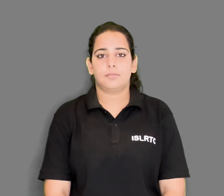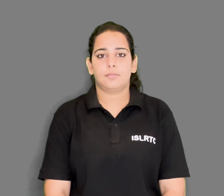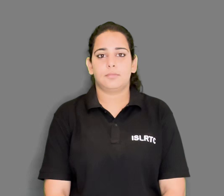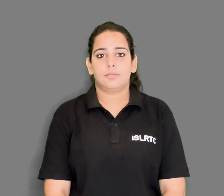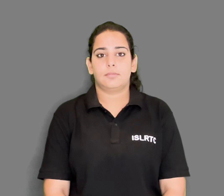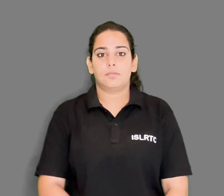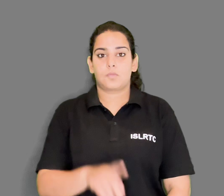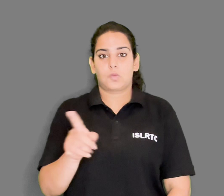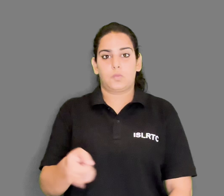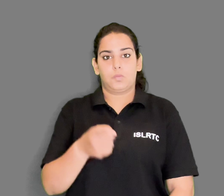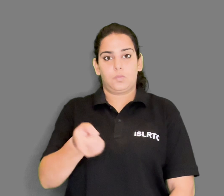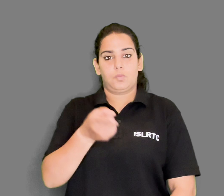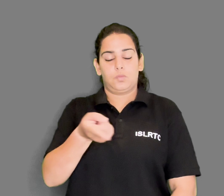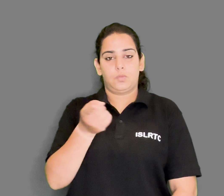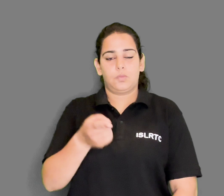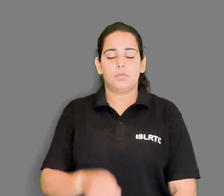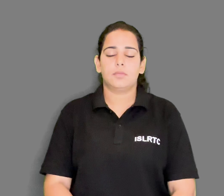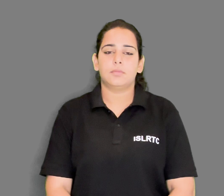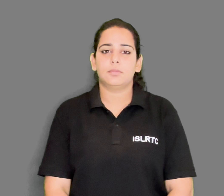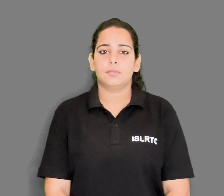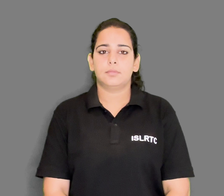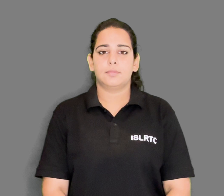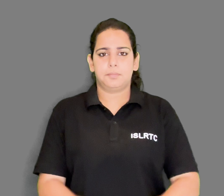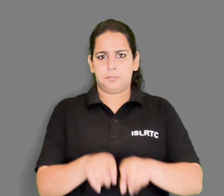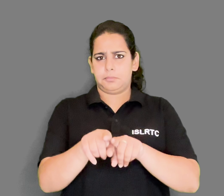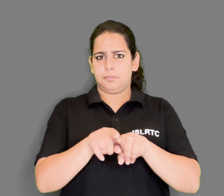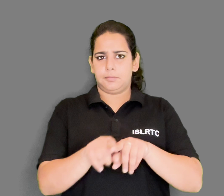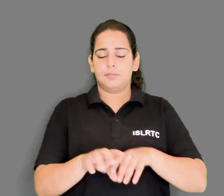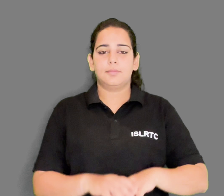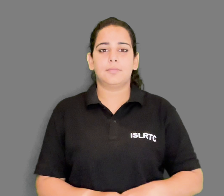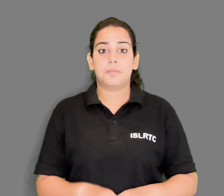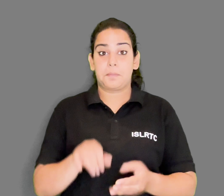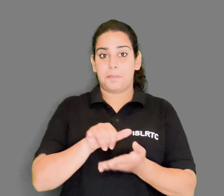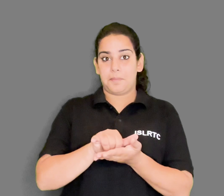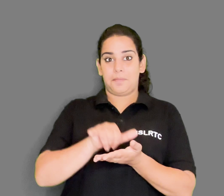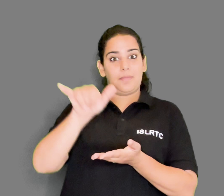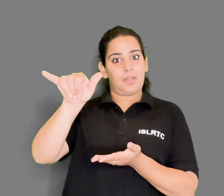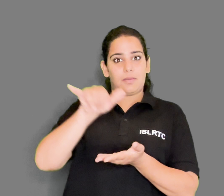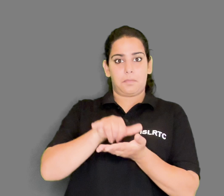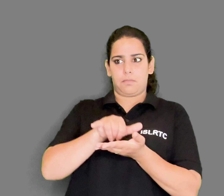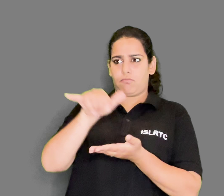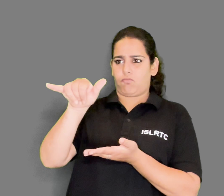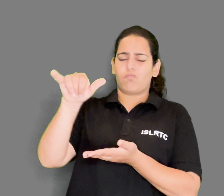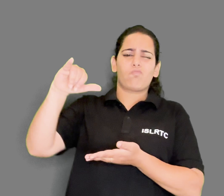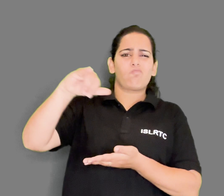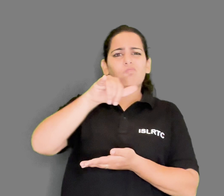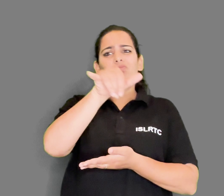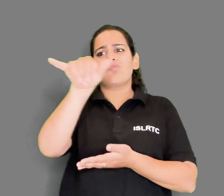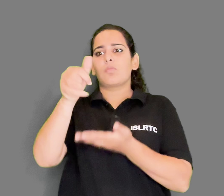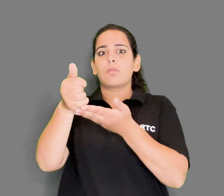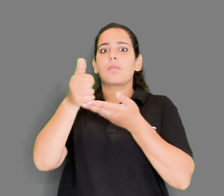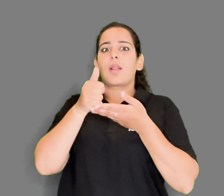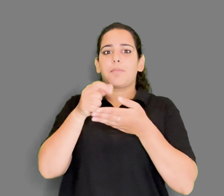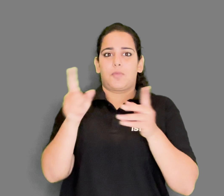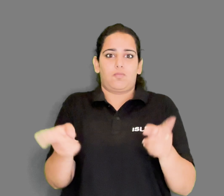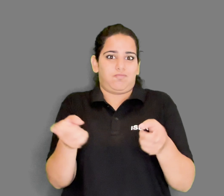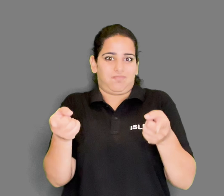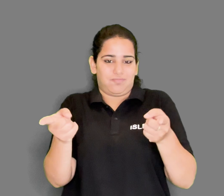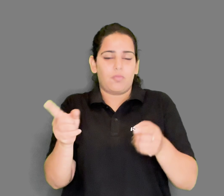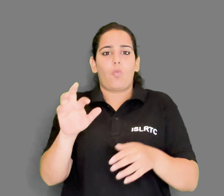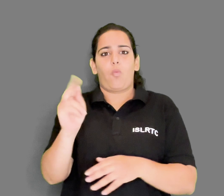Yaw plane A side to side movement of the nose of the aircraft